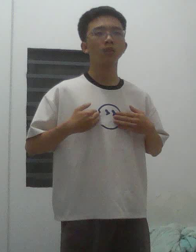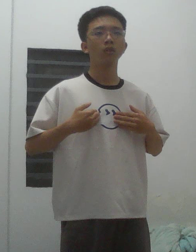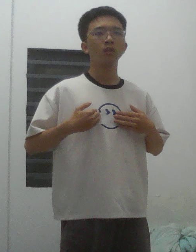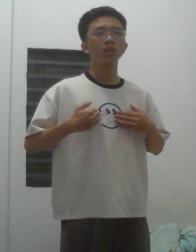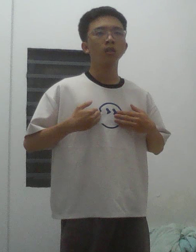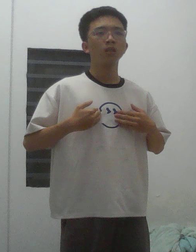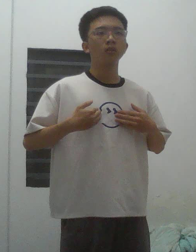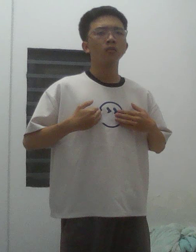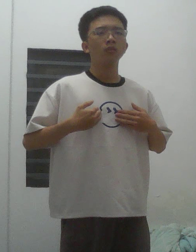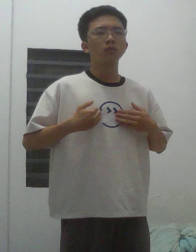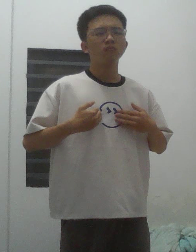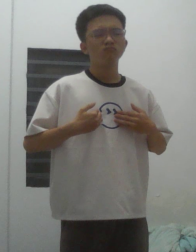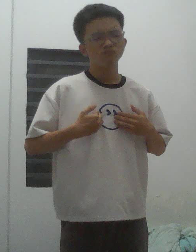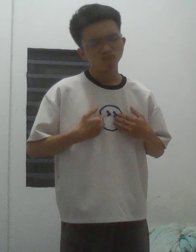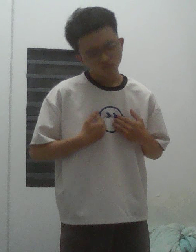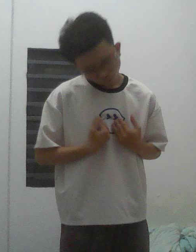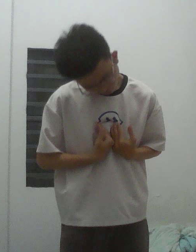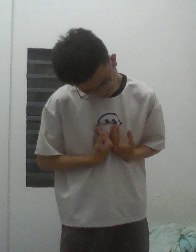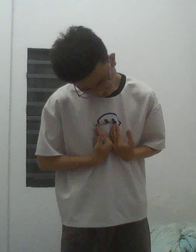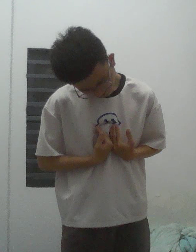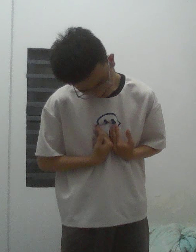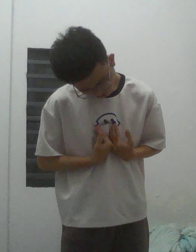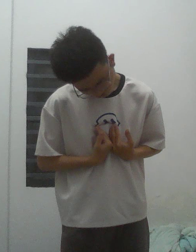met